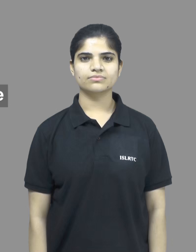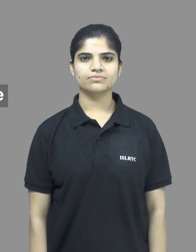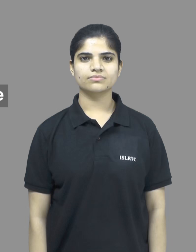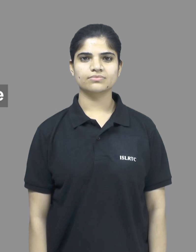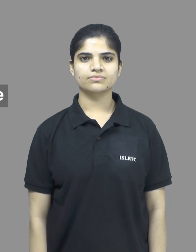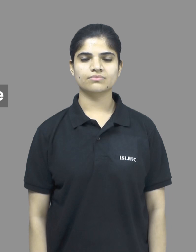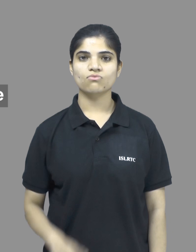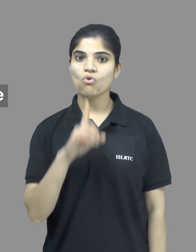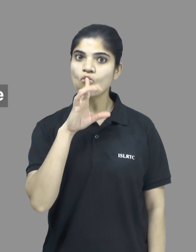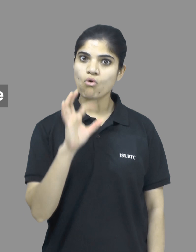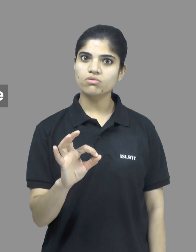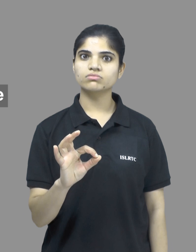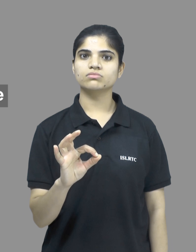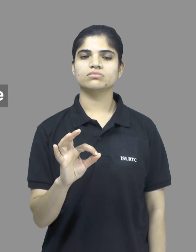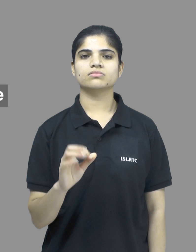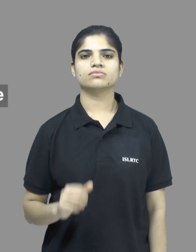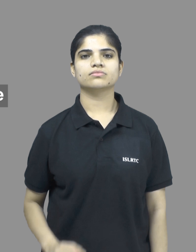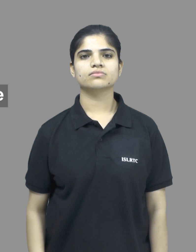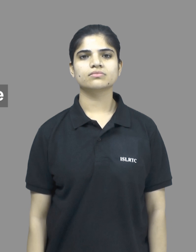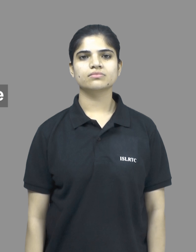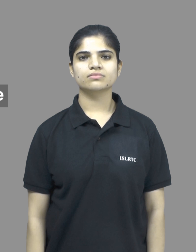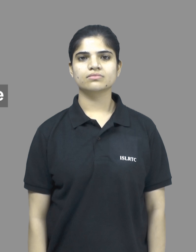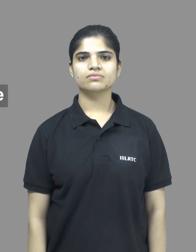Genuine